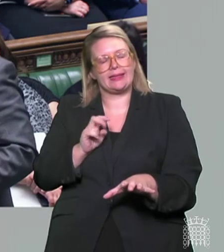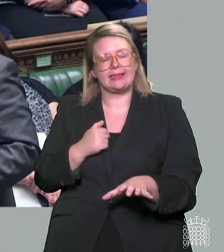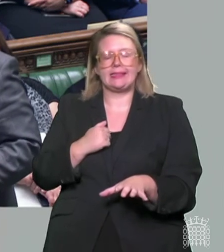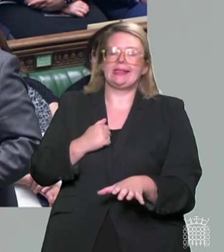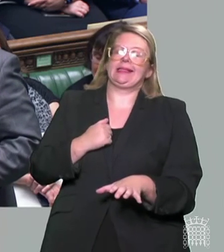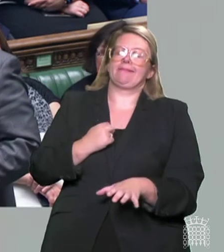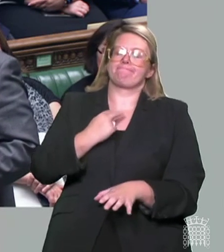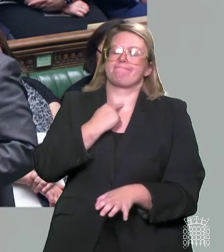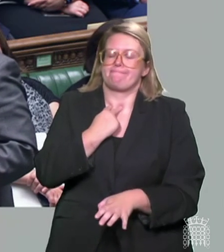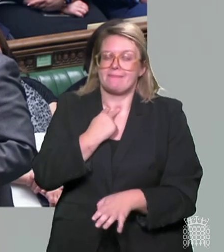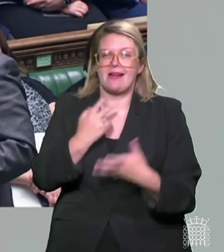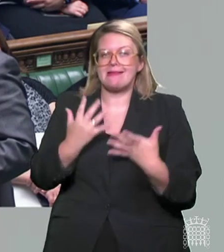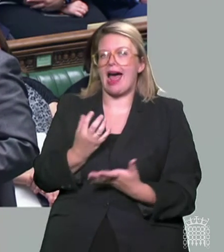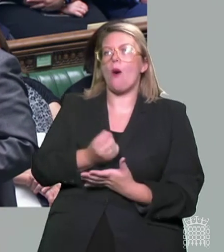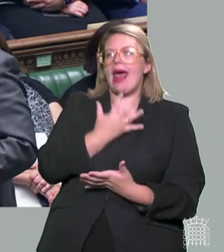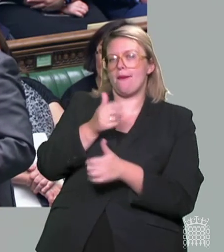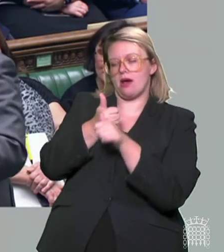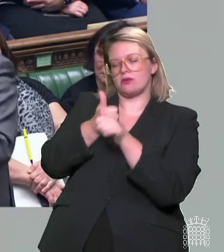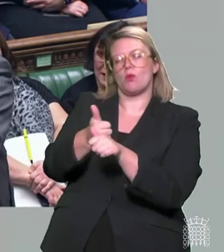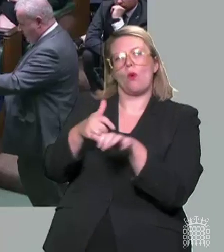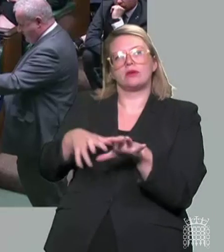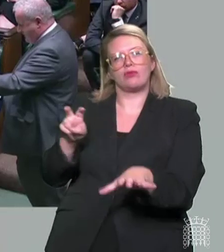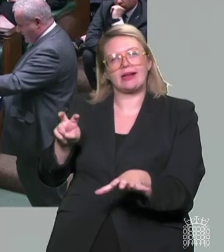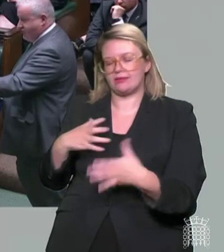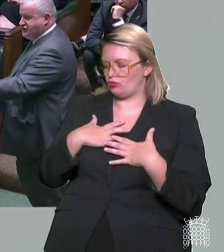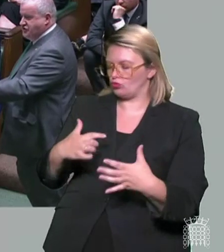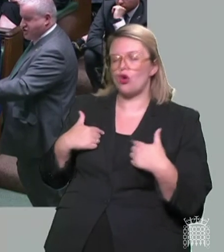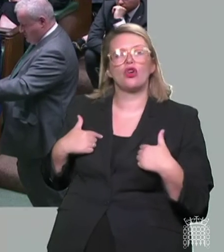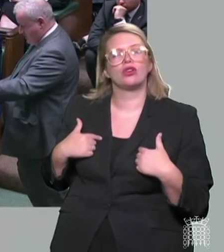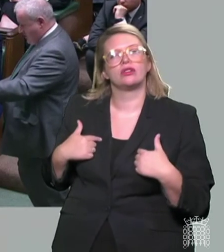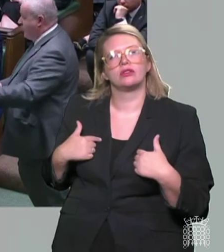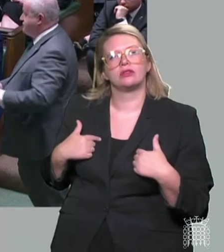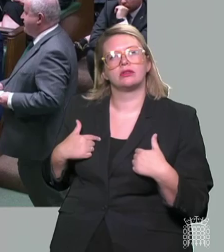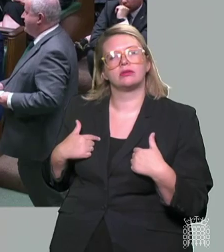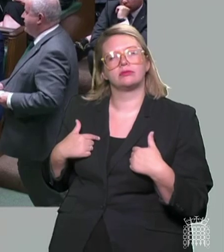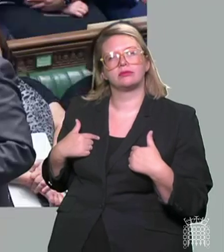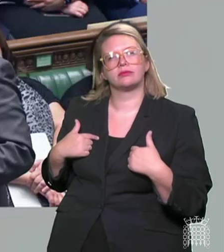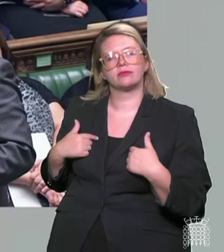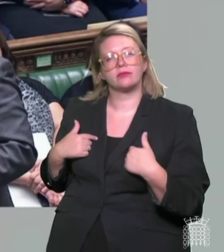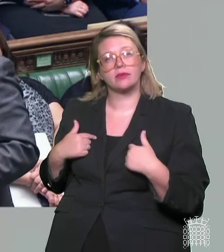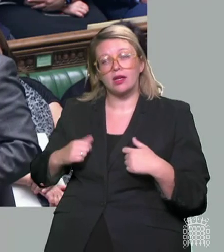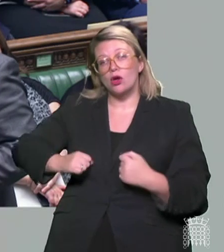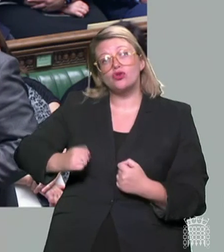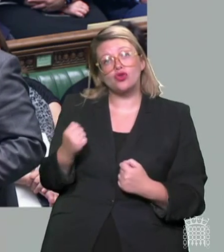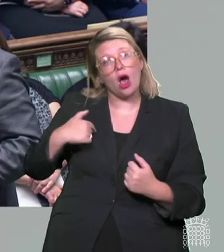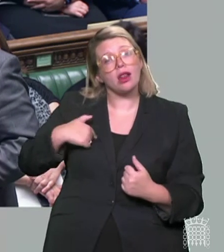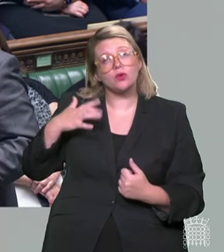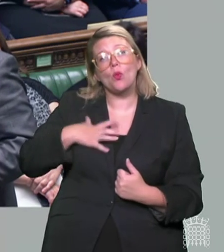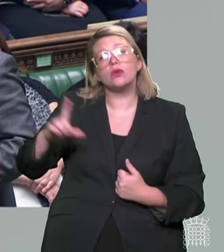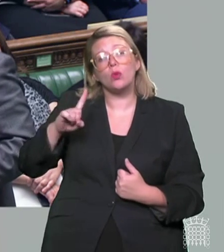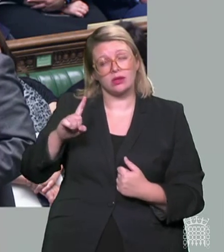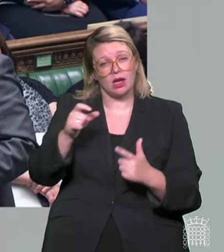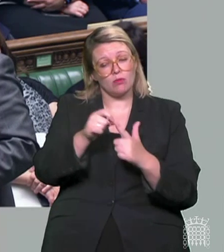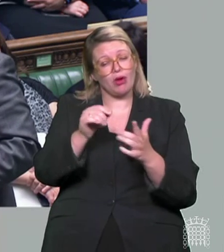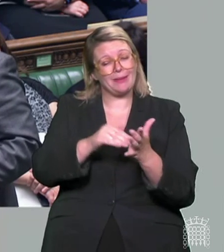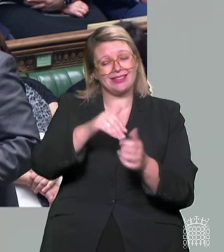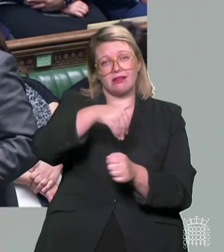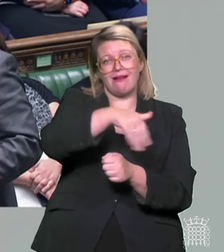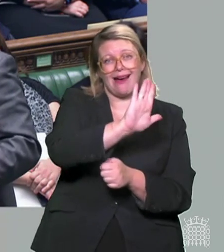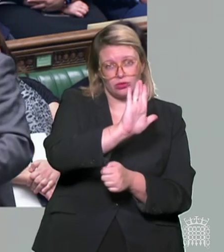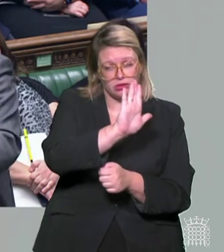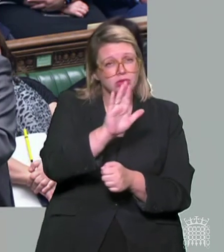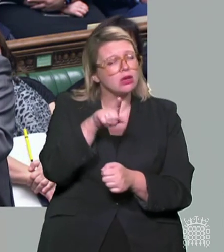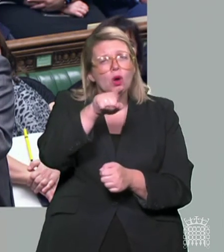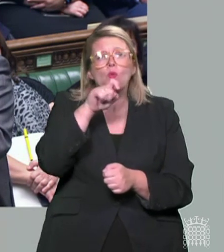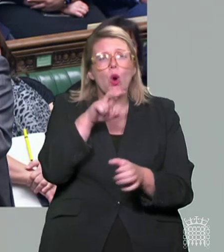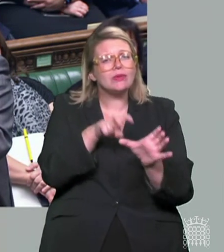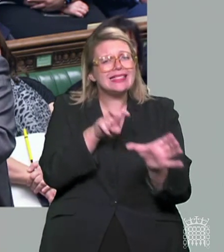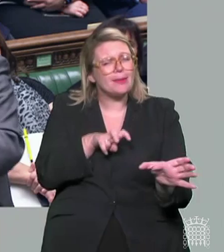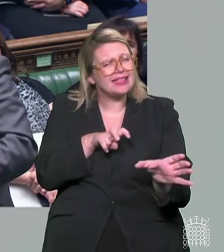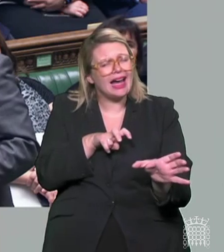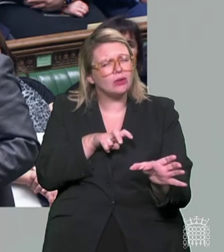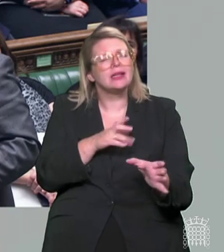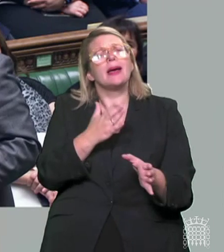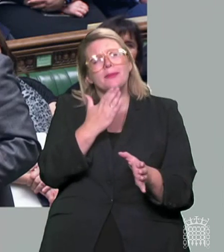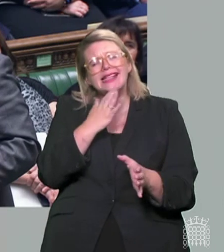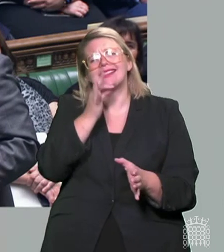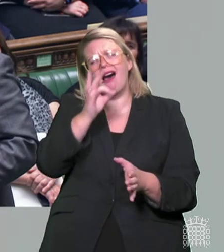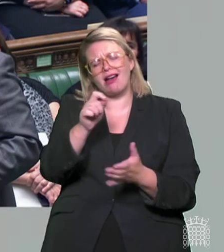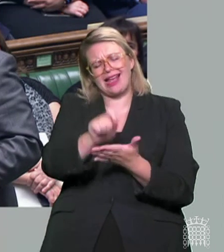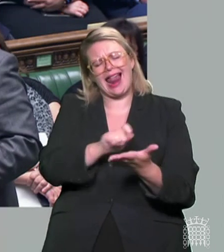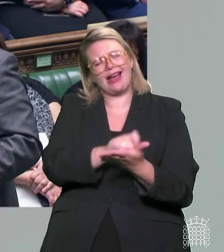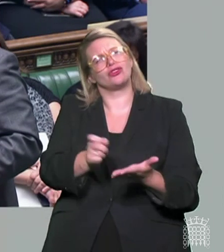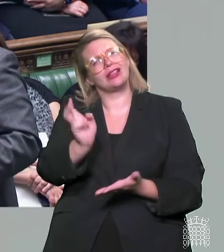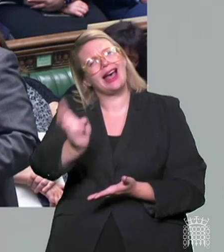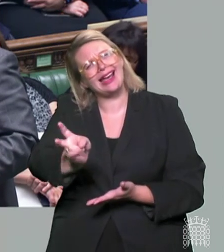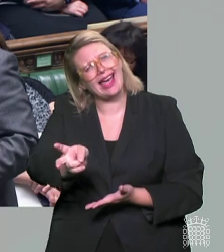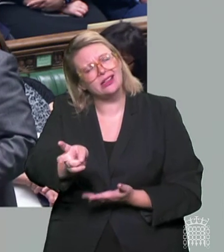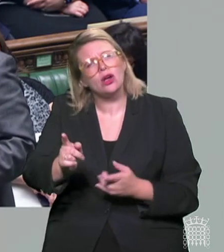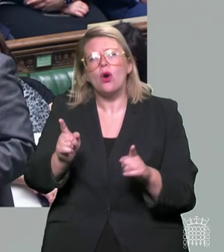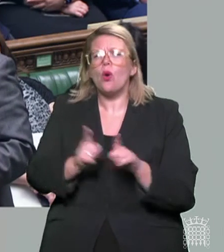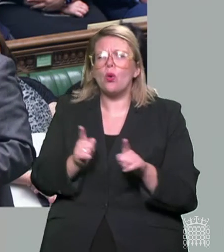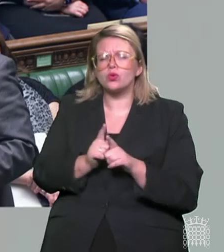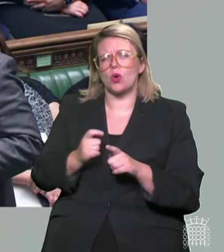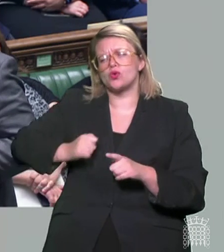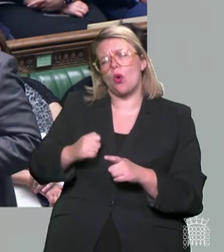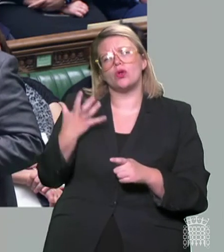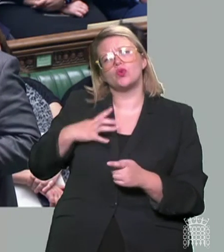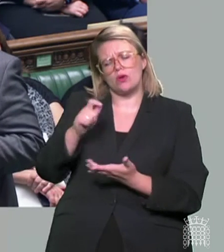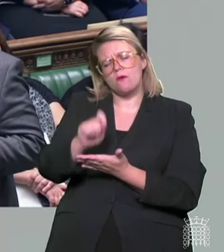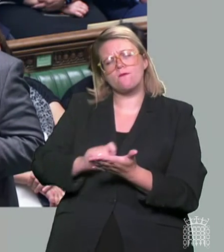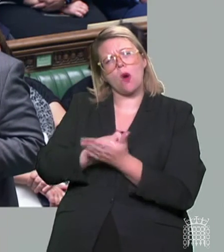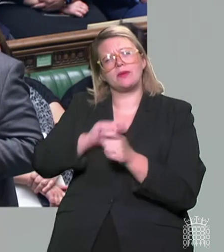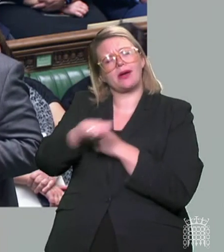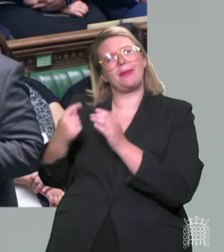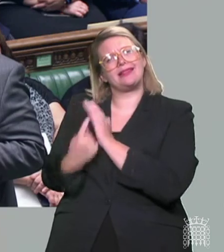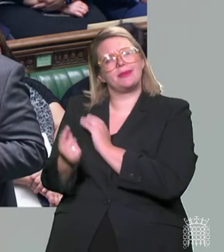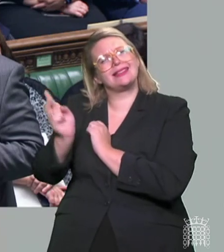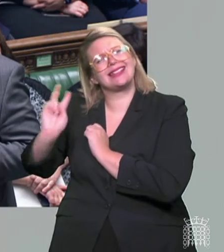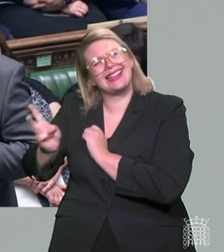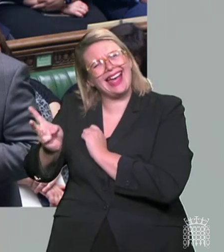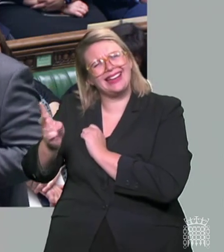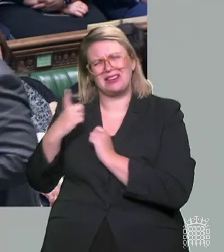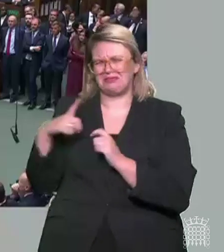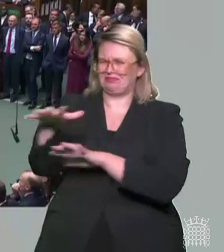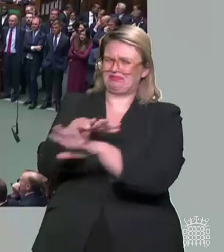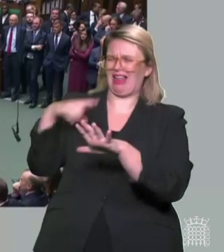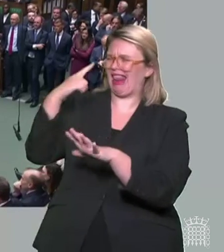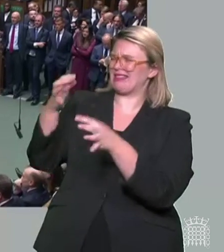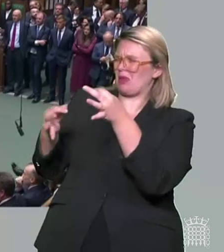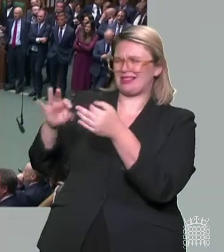Scotland wants a different future, not just a different Prime Minister, so if the Prime Minister will not resign, will he call a general election and allow Scotland the choice of an independent future, free from the control of Westminster?